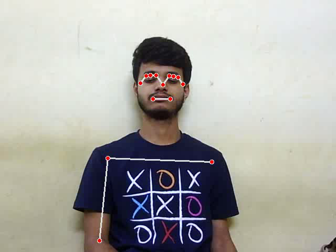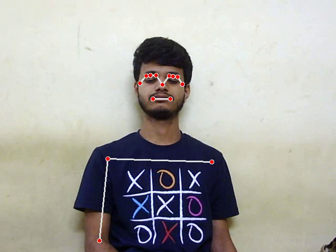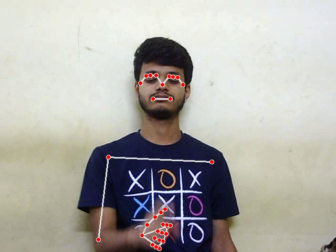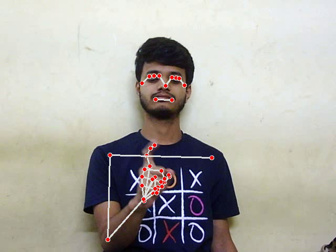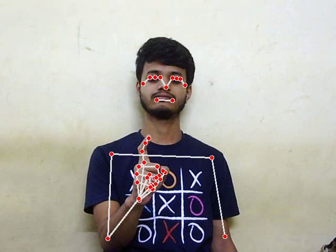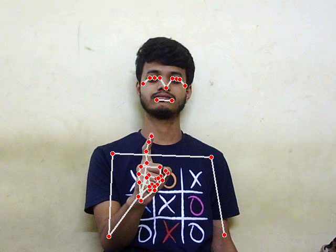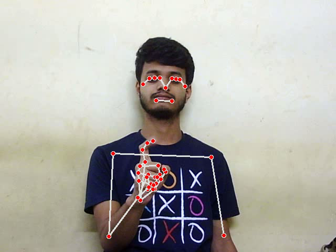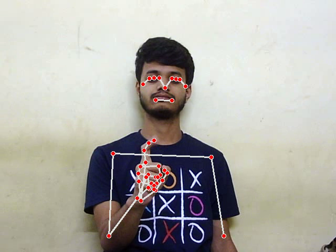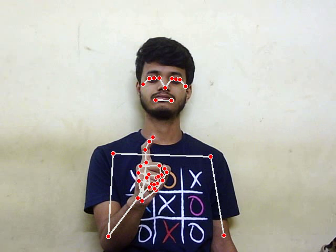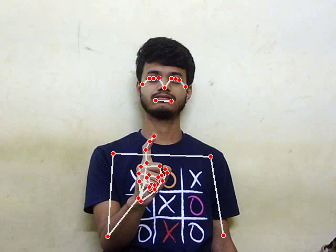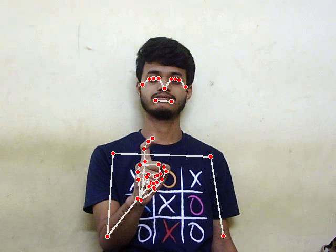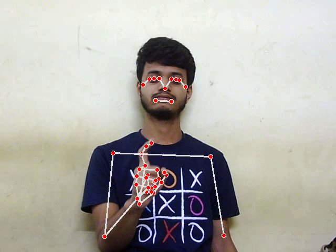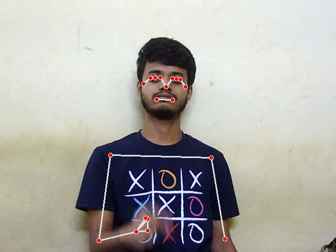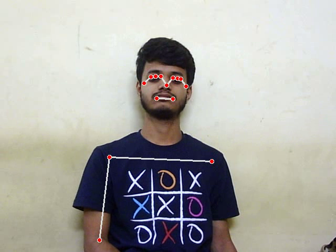question